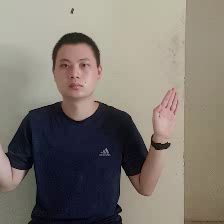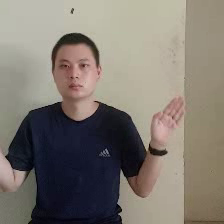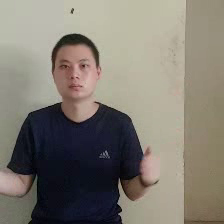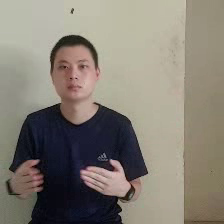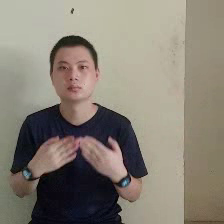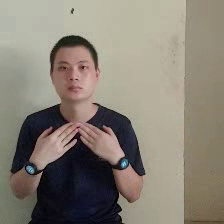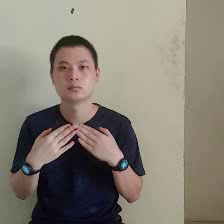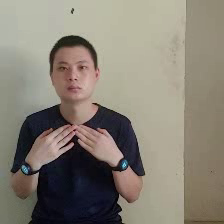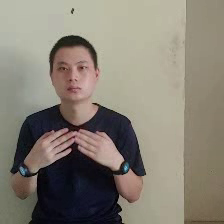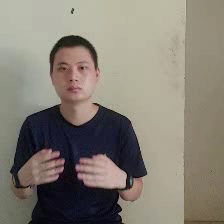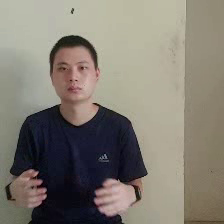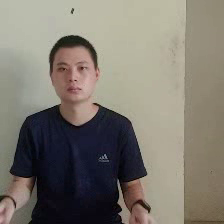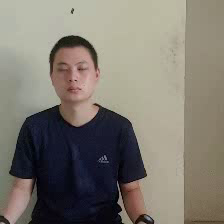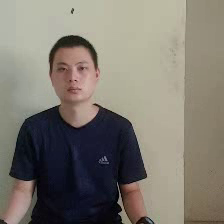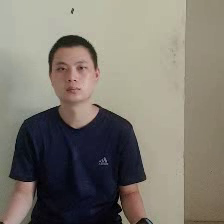Bế mạc